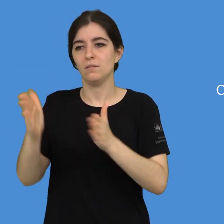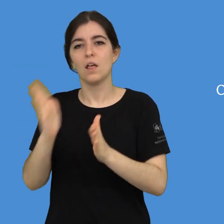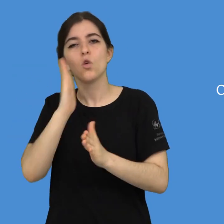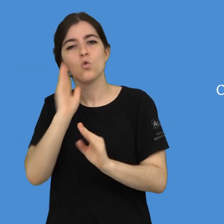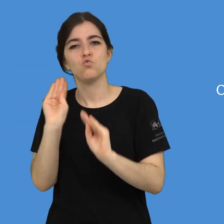dormir